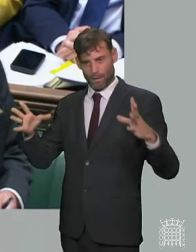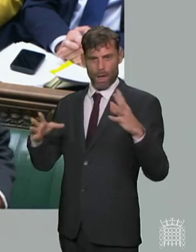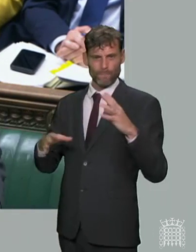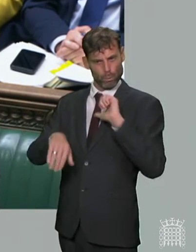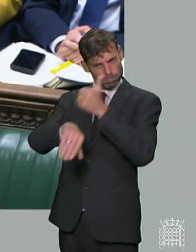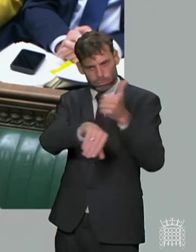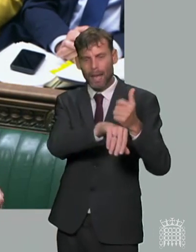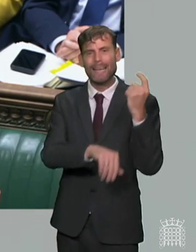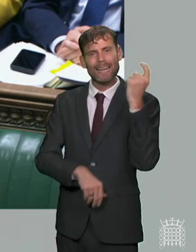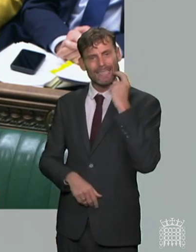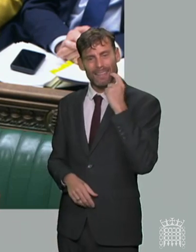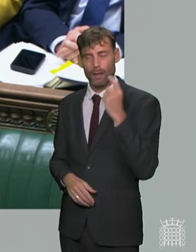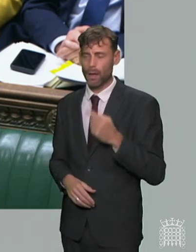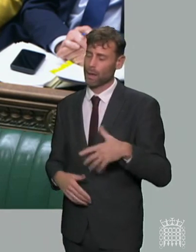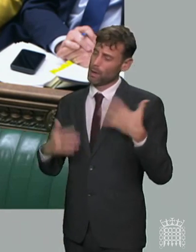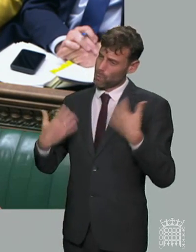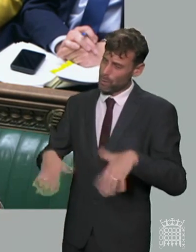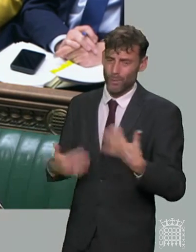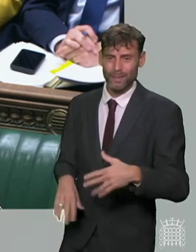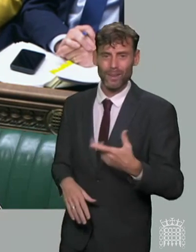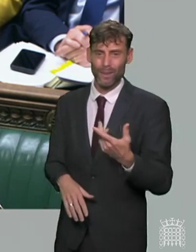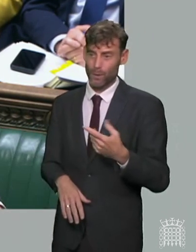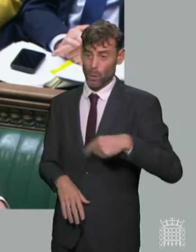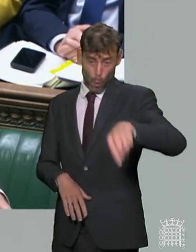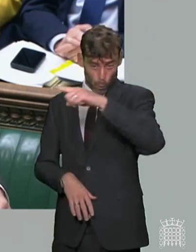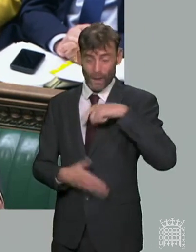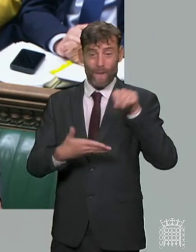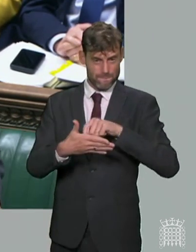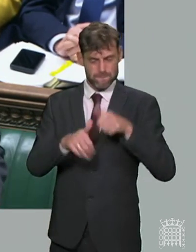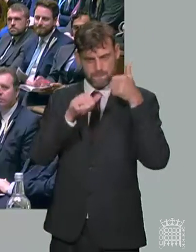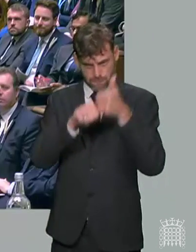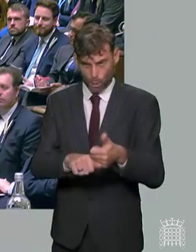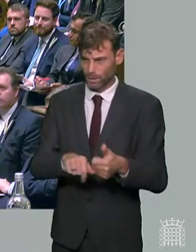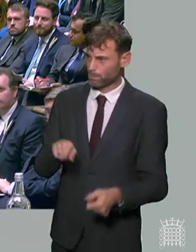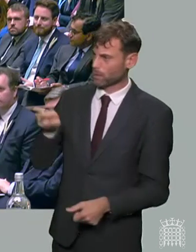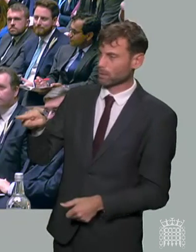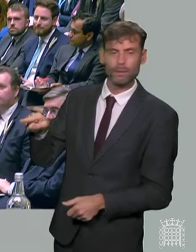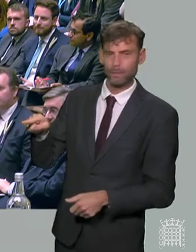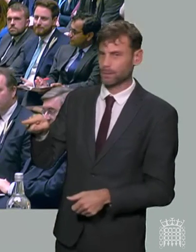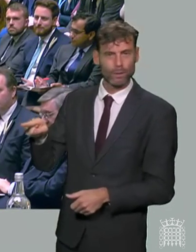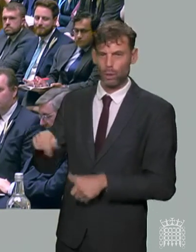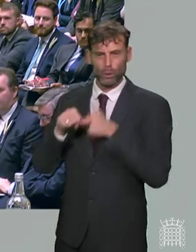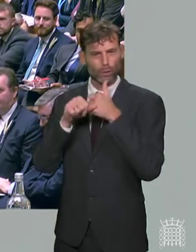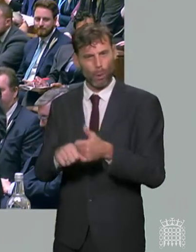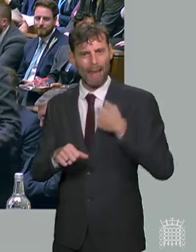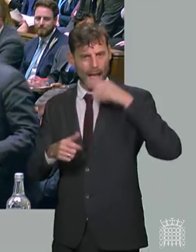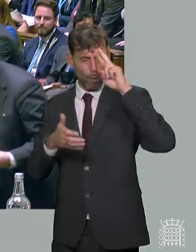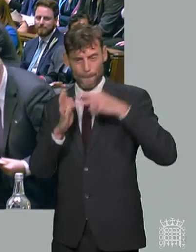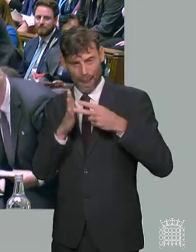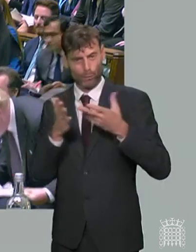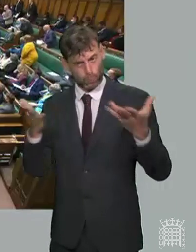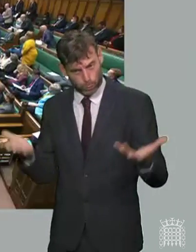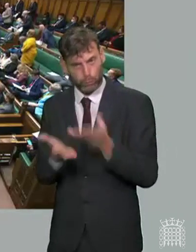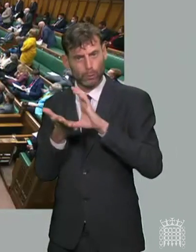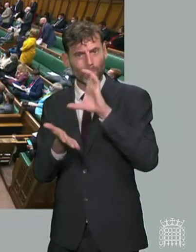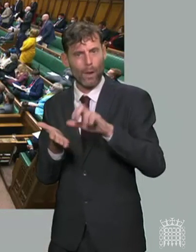Would it not be a fine thing if this House of Commons voted overwhelmingly—with all Members voting—for our package of measures to support the NHS?